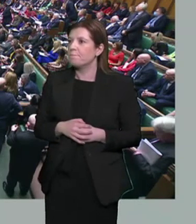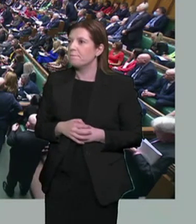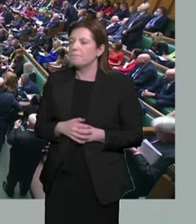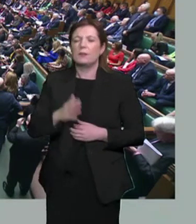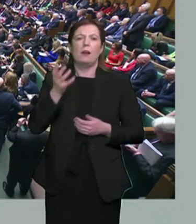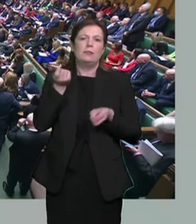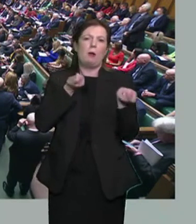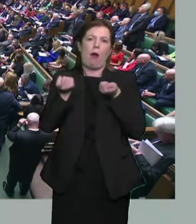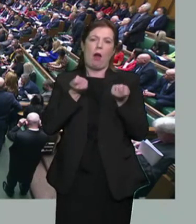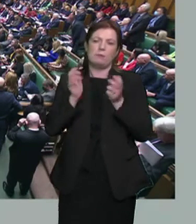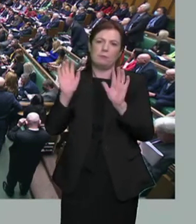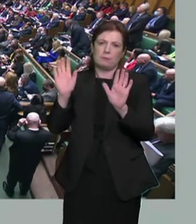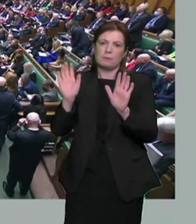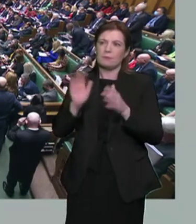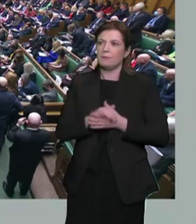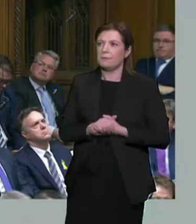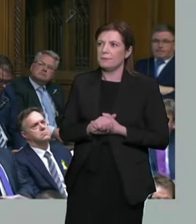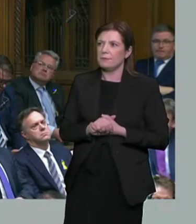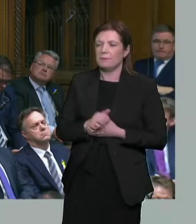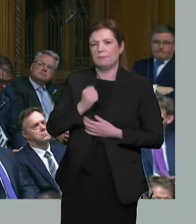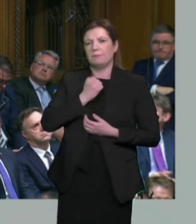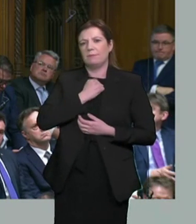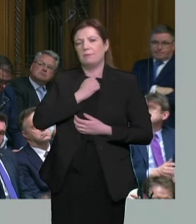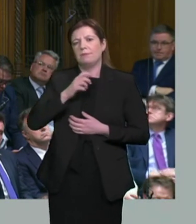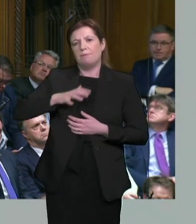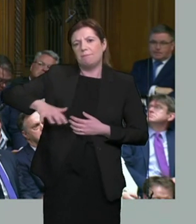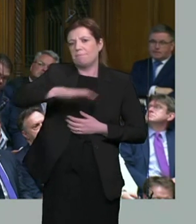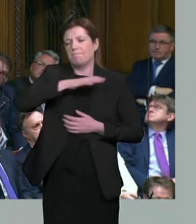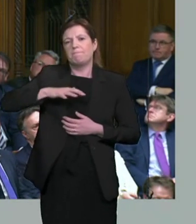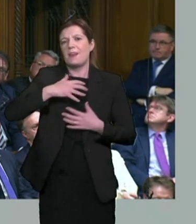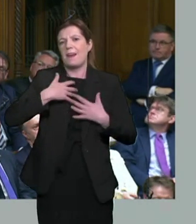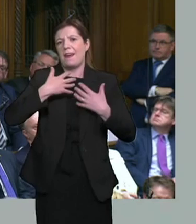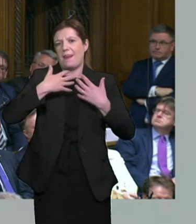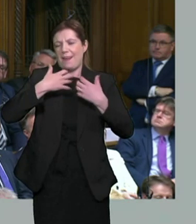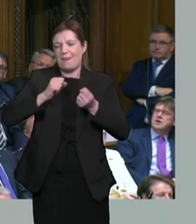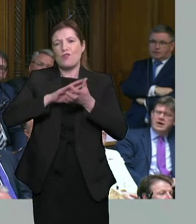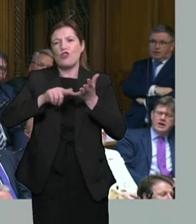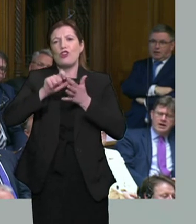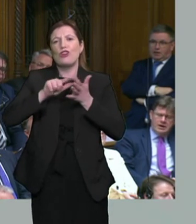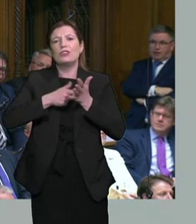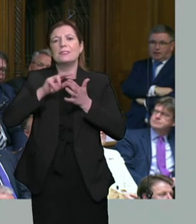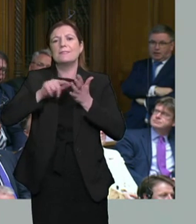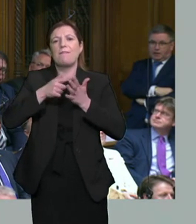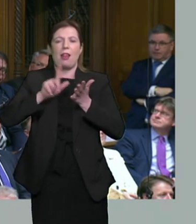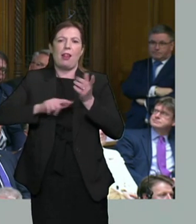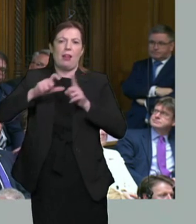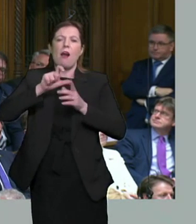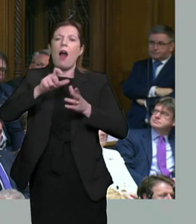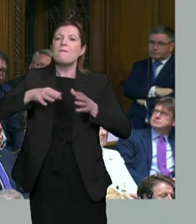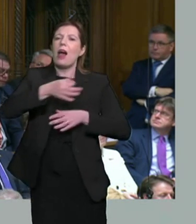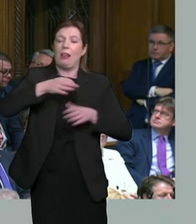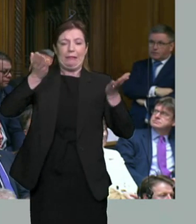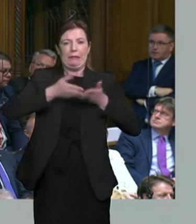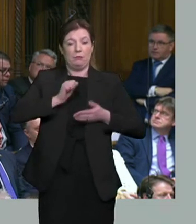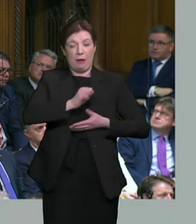I am so proud to represent a vibrant Ukrainian community in Huddersfield and Colne Valley.